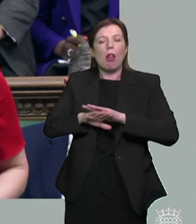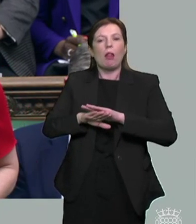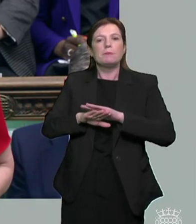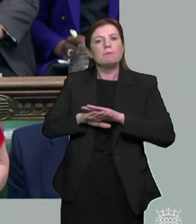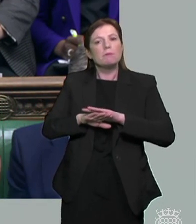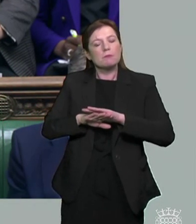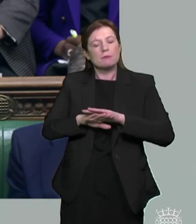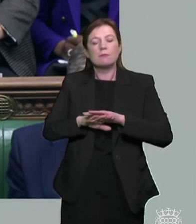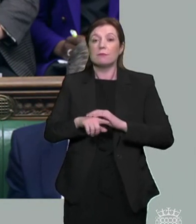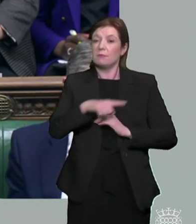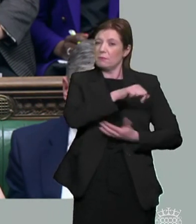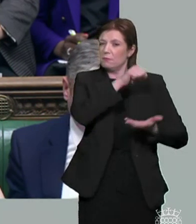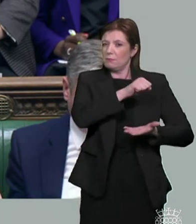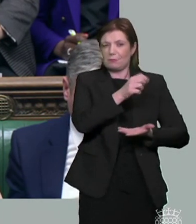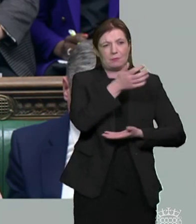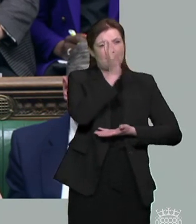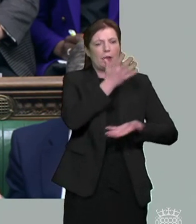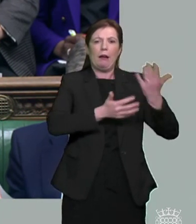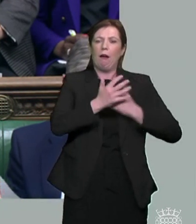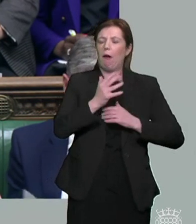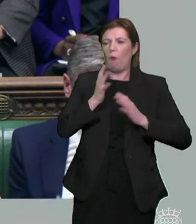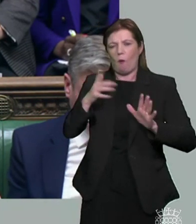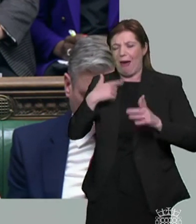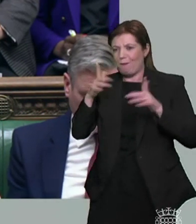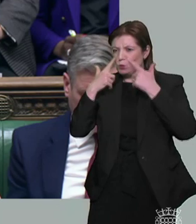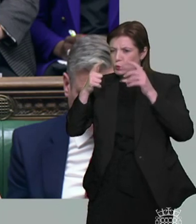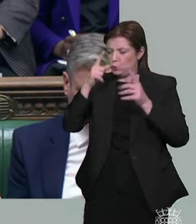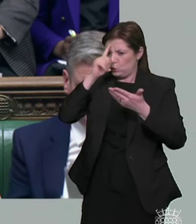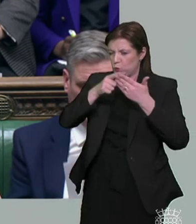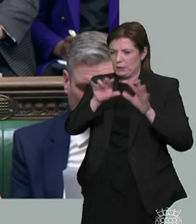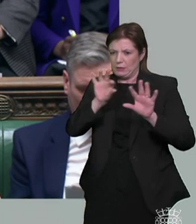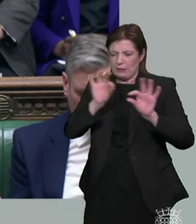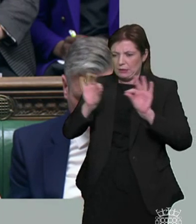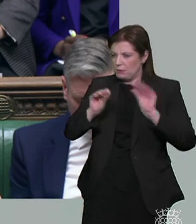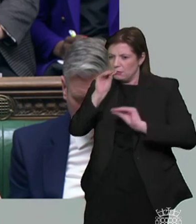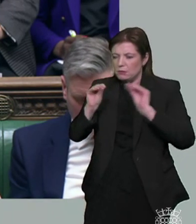The Chancellor spoke of difficult choices, and I agree.